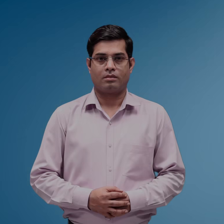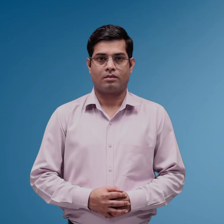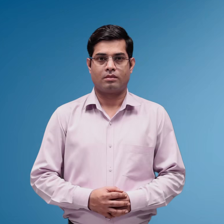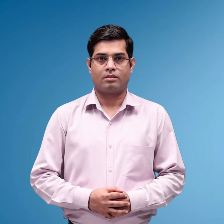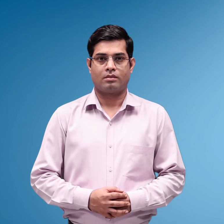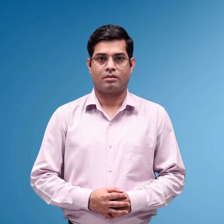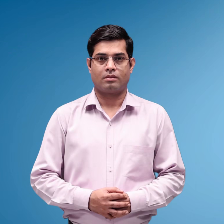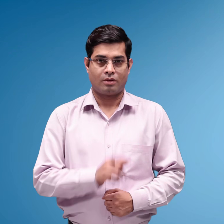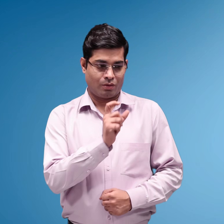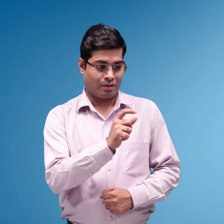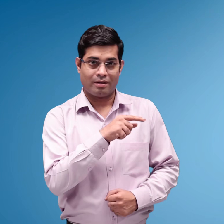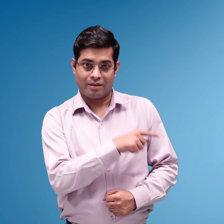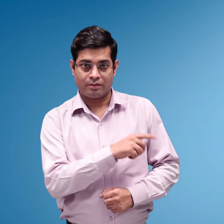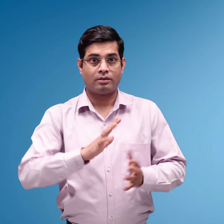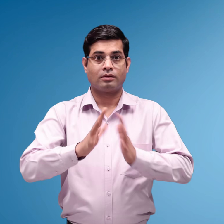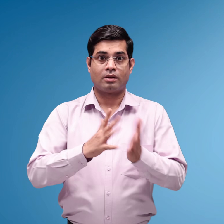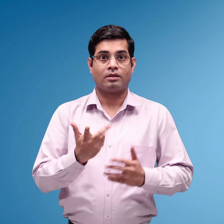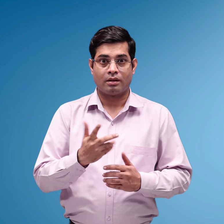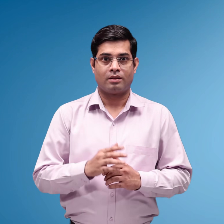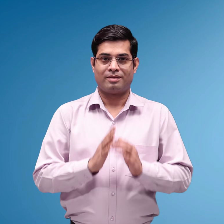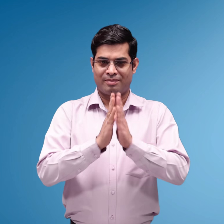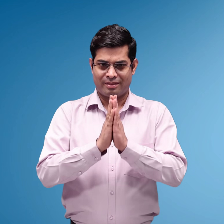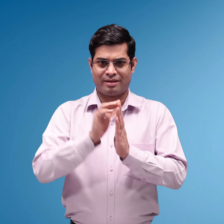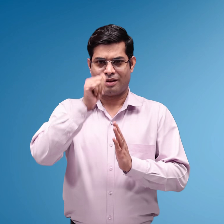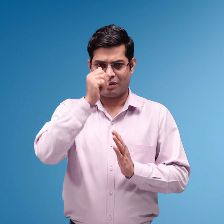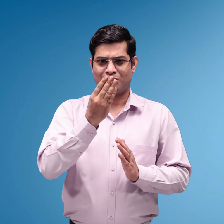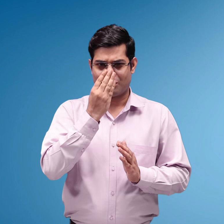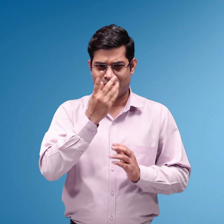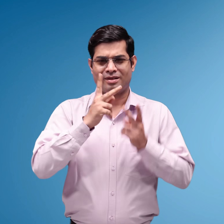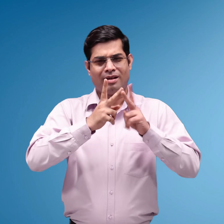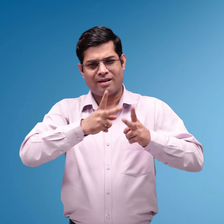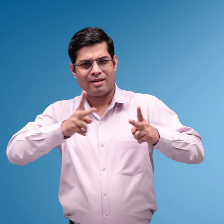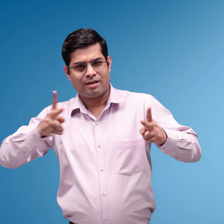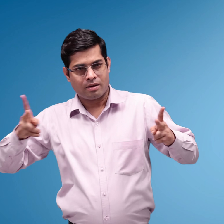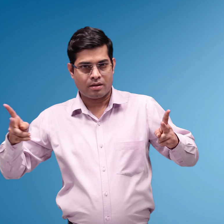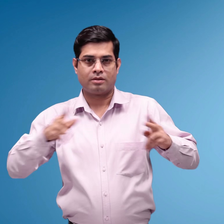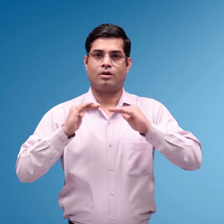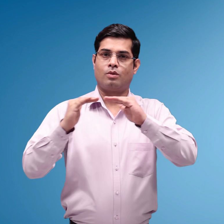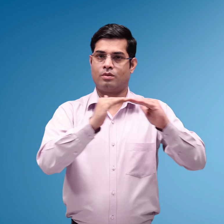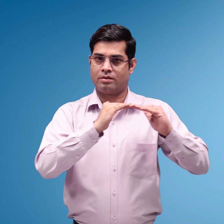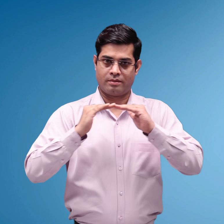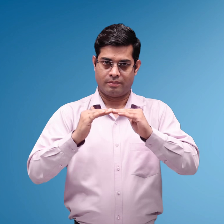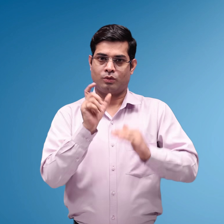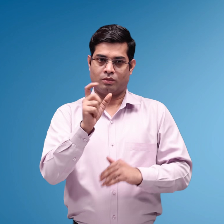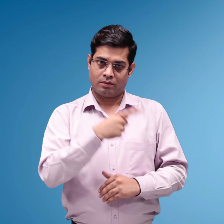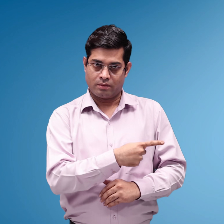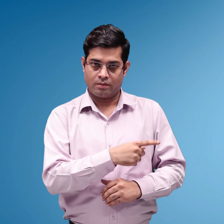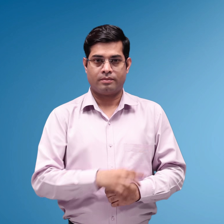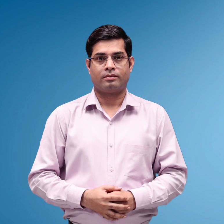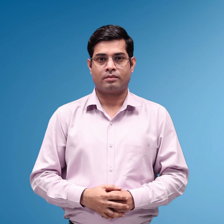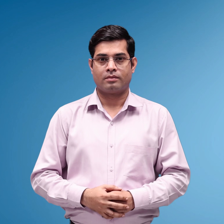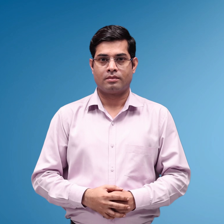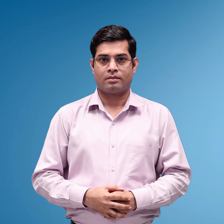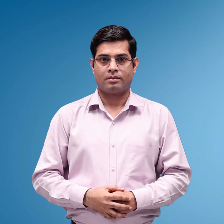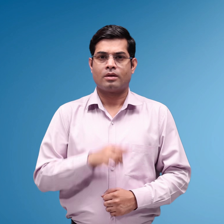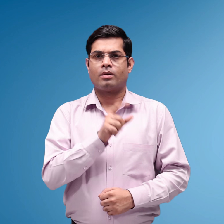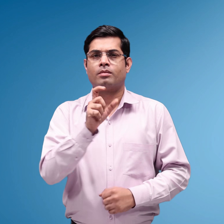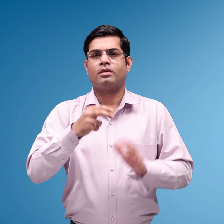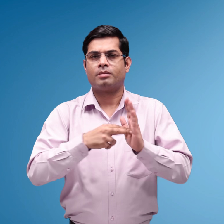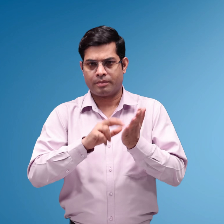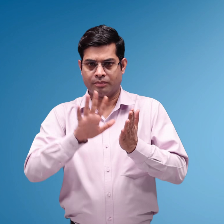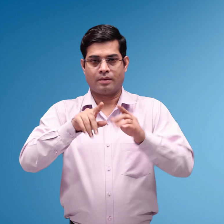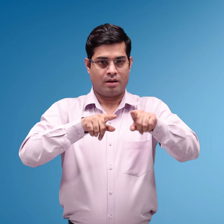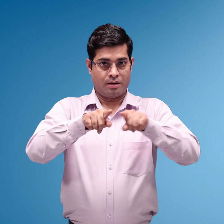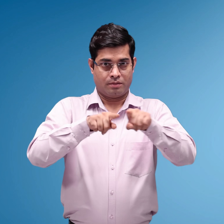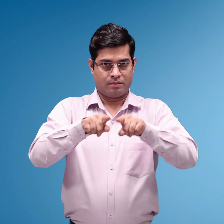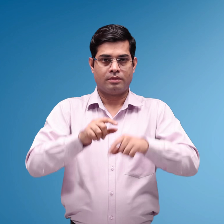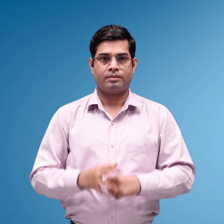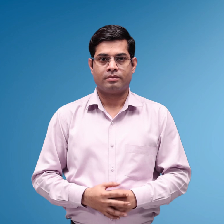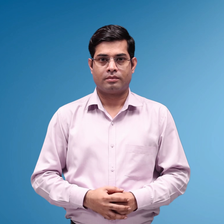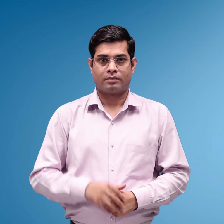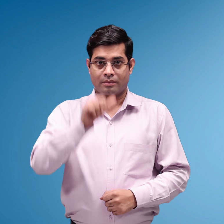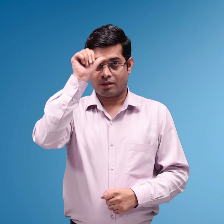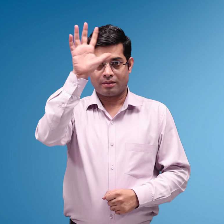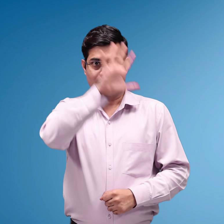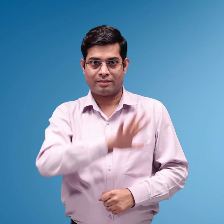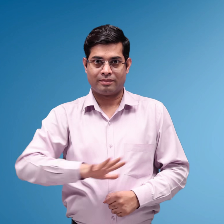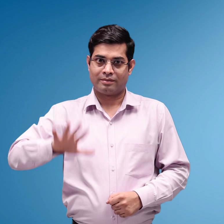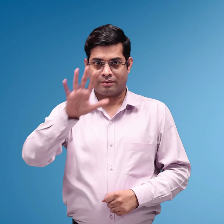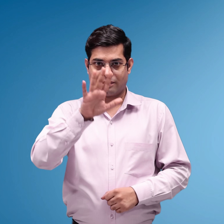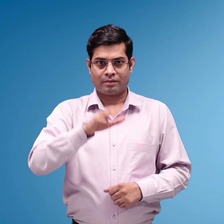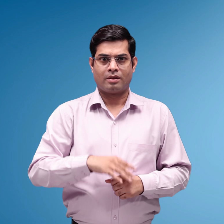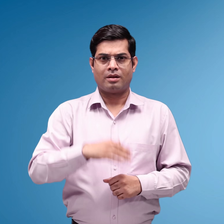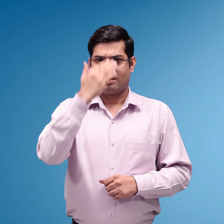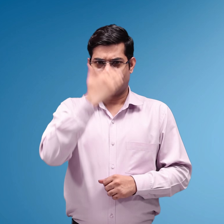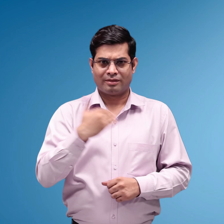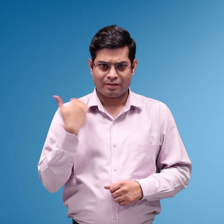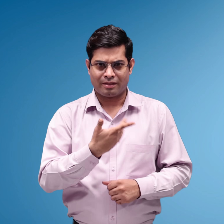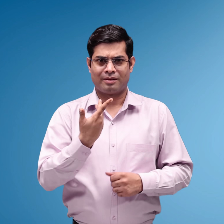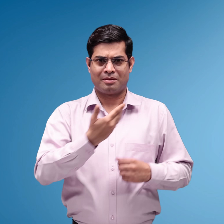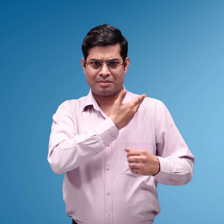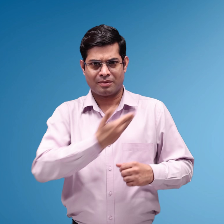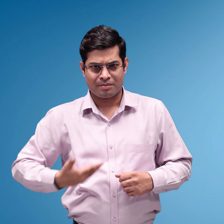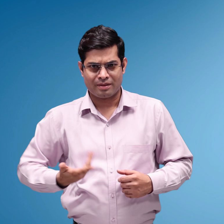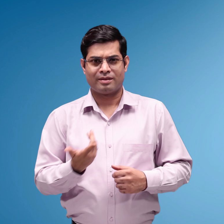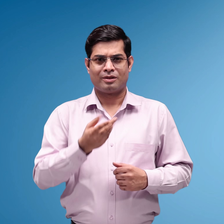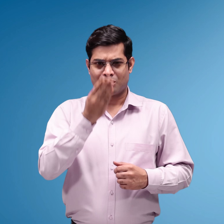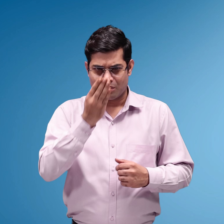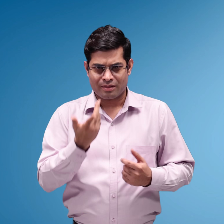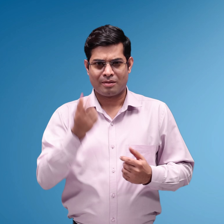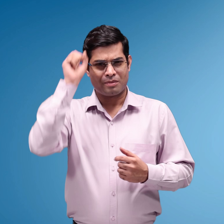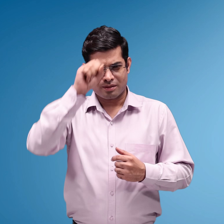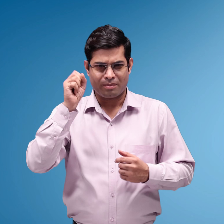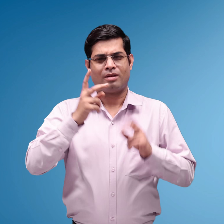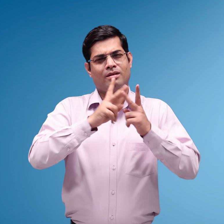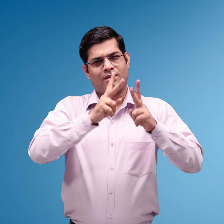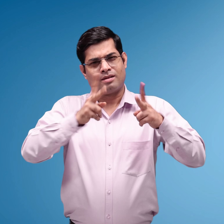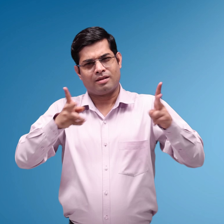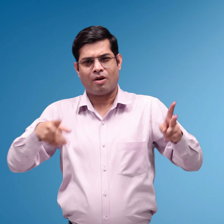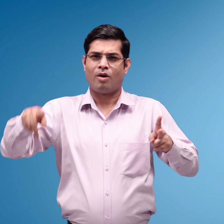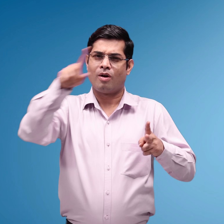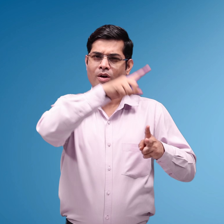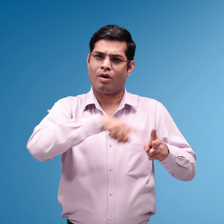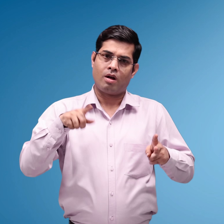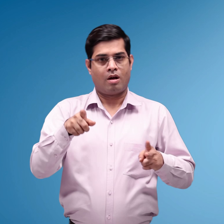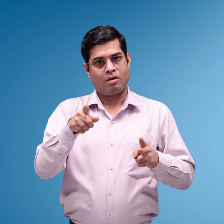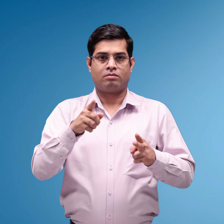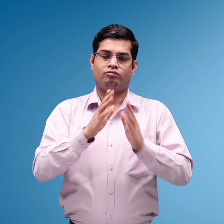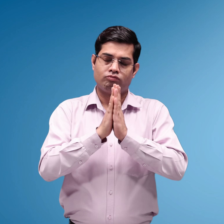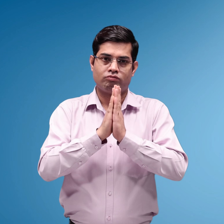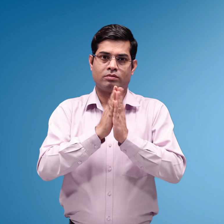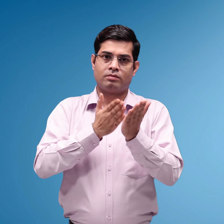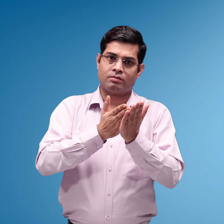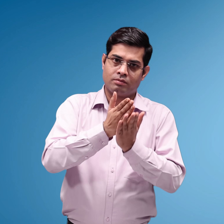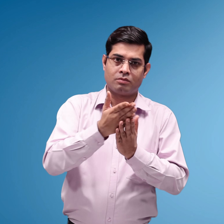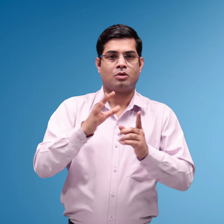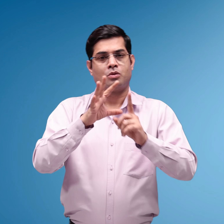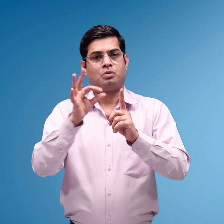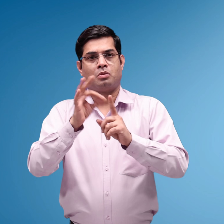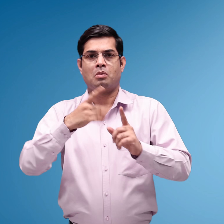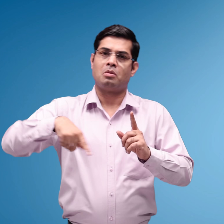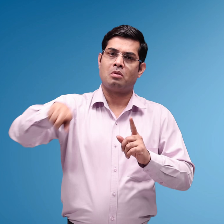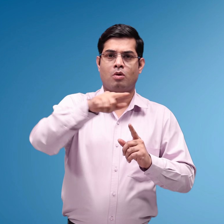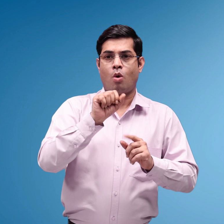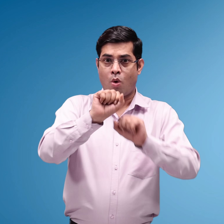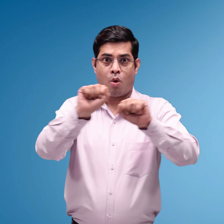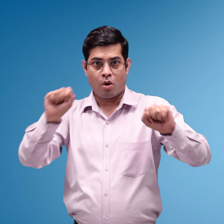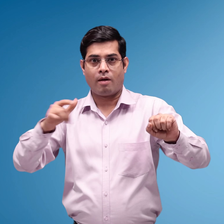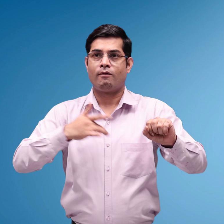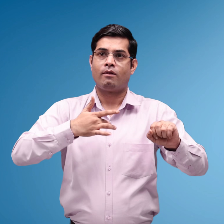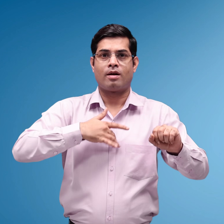Secular design means secular. For example, India is a secular country where people of different religions and faiths have the freedom to practice and follow their religion without any fear of discrimination.